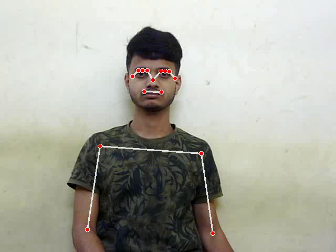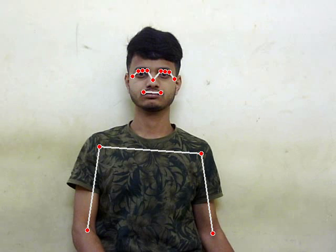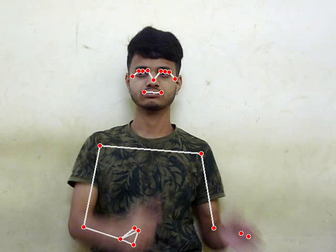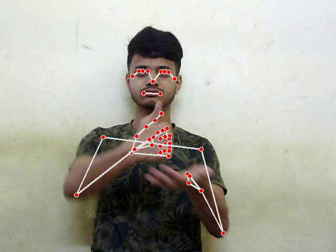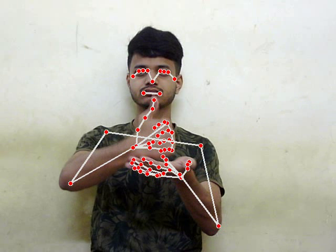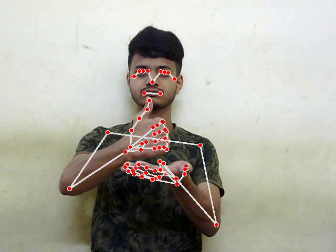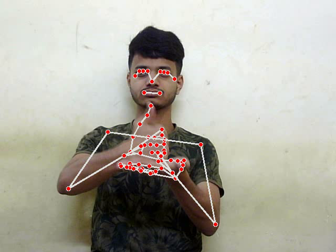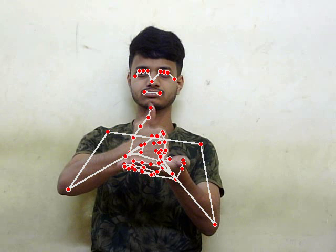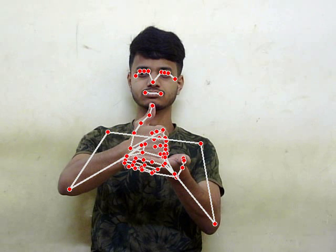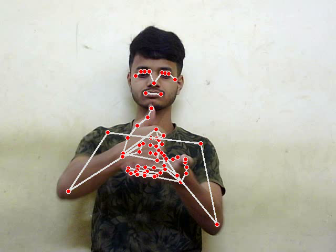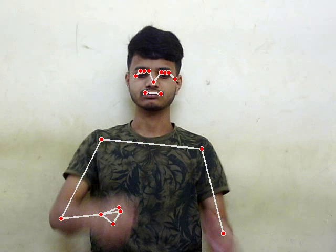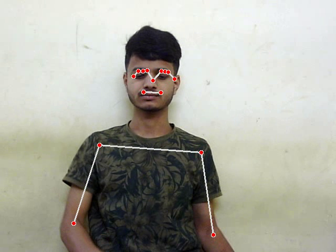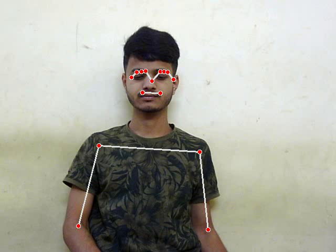help